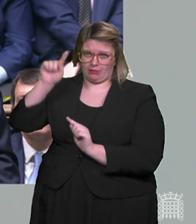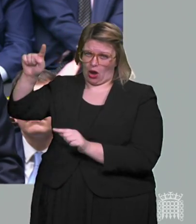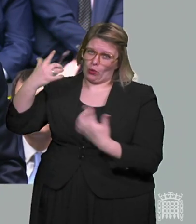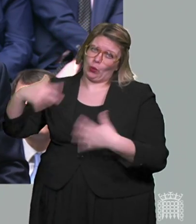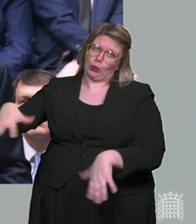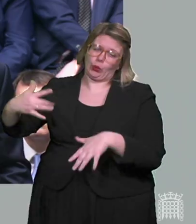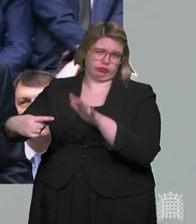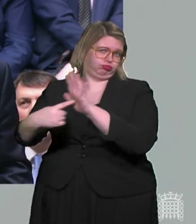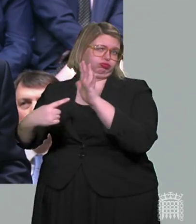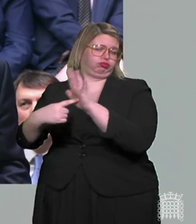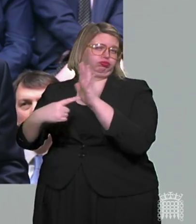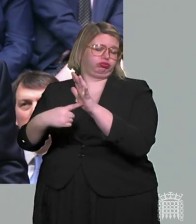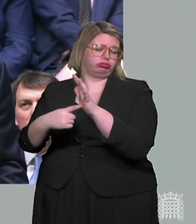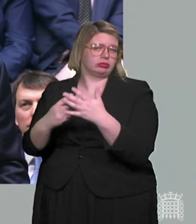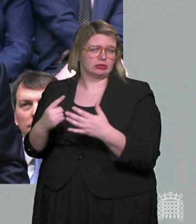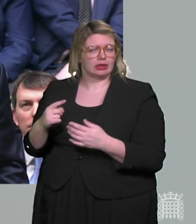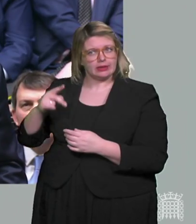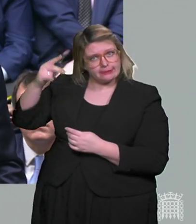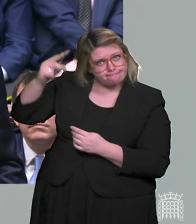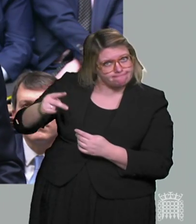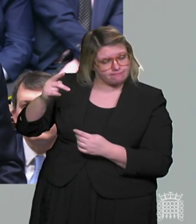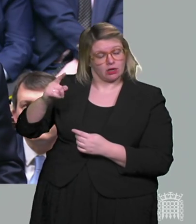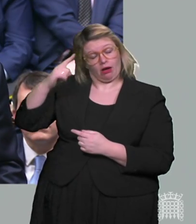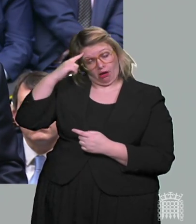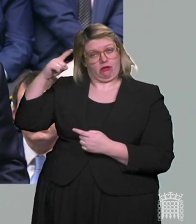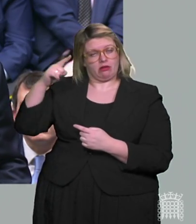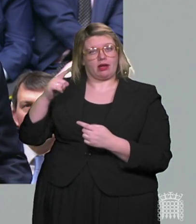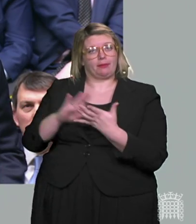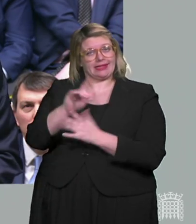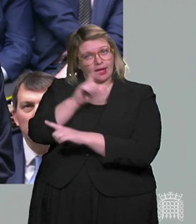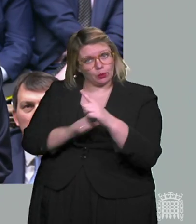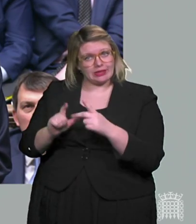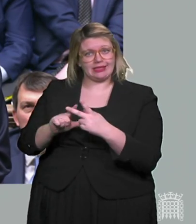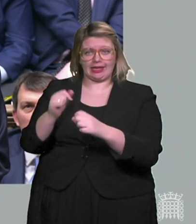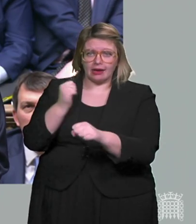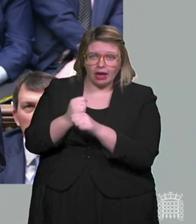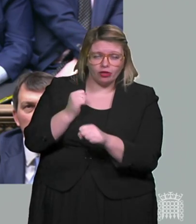They showed what is possible when entrepreneurs, Government and local communities come together.